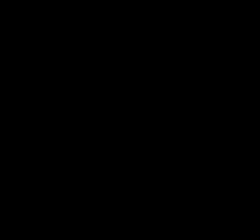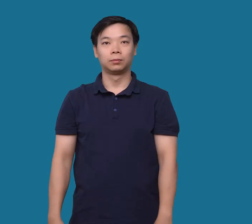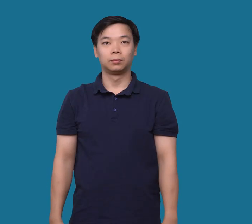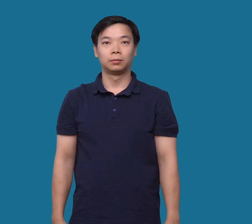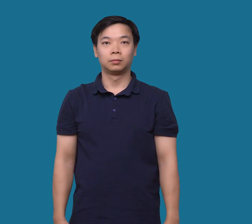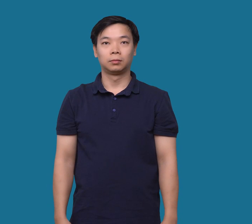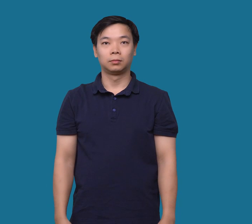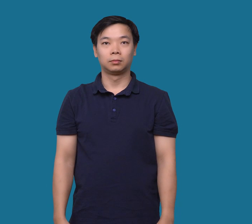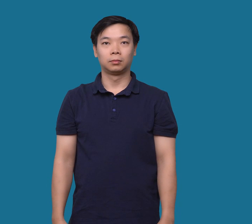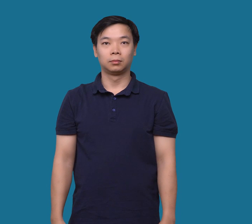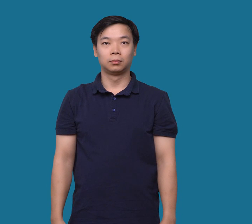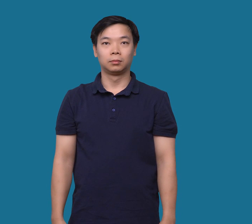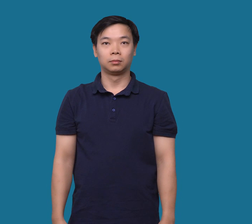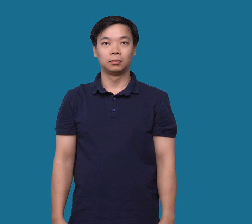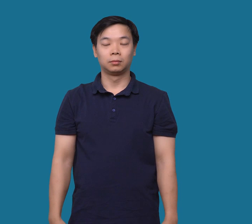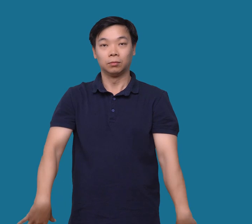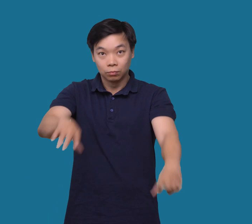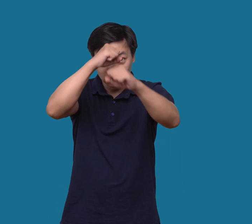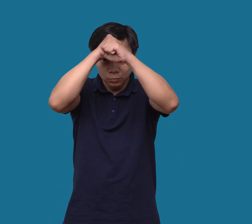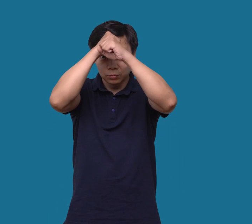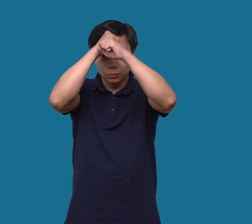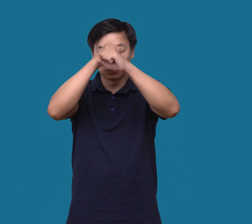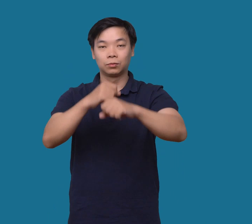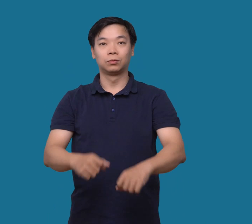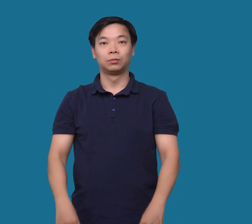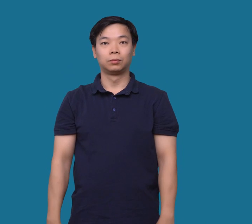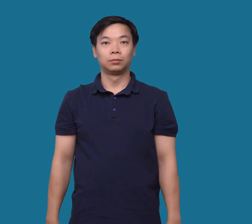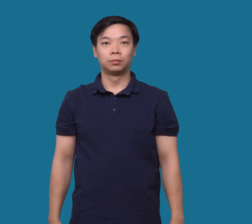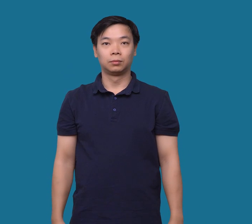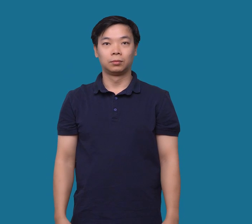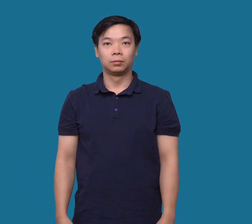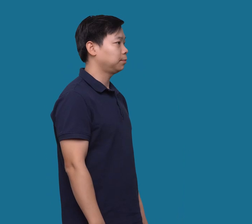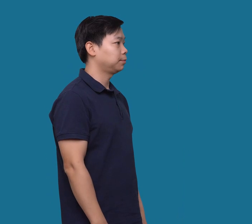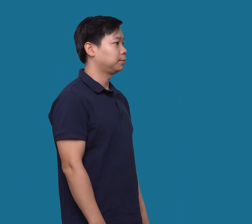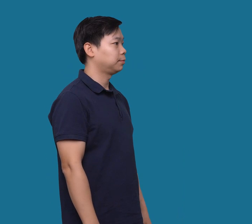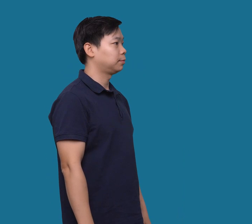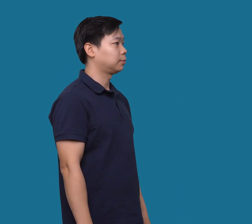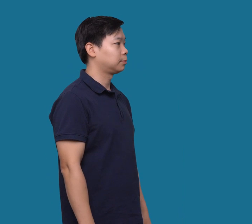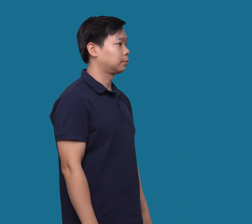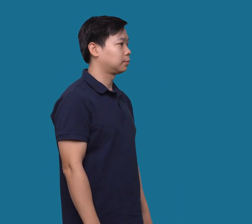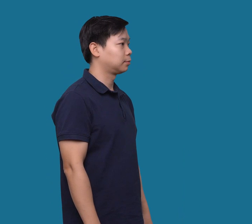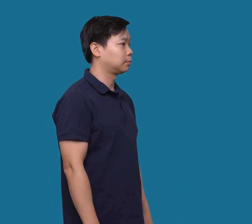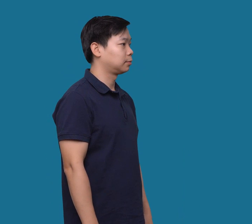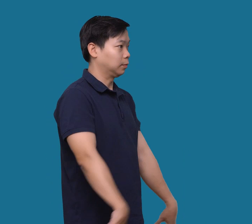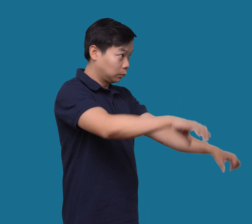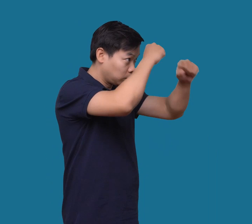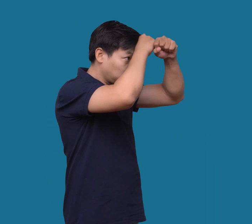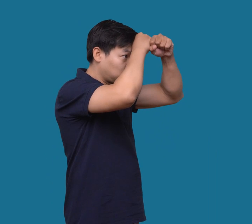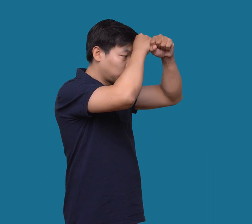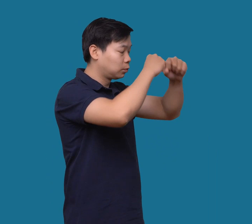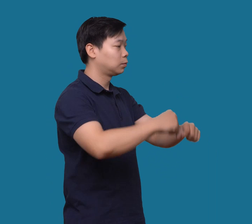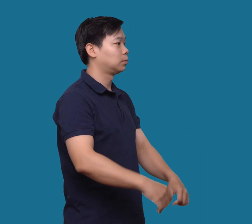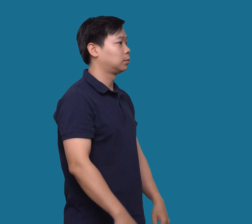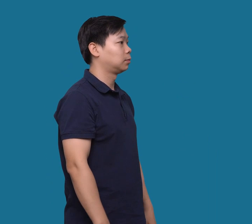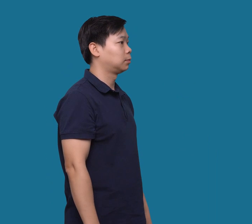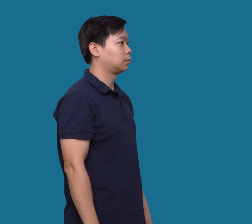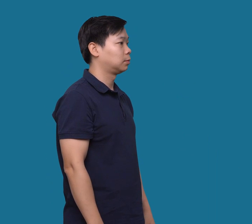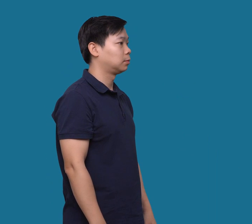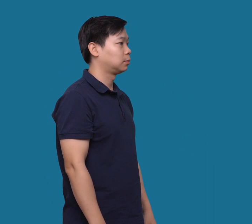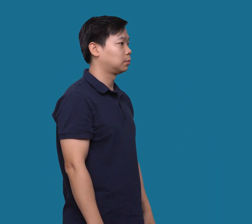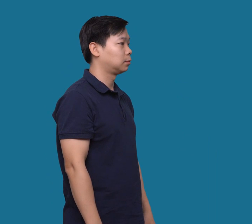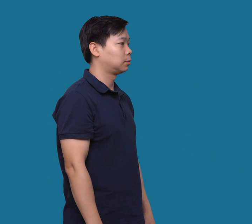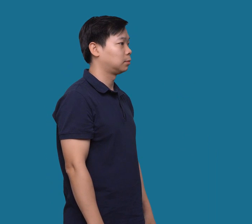trốn chạy